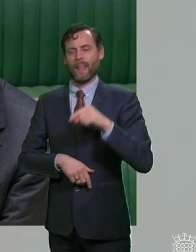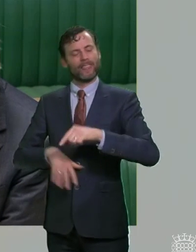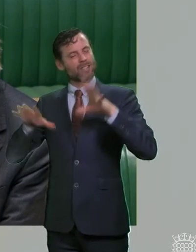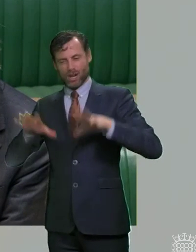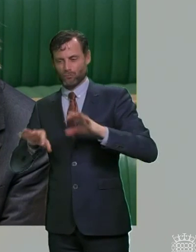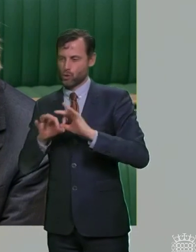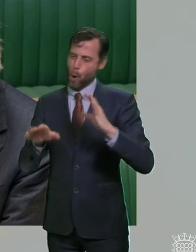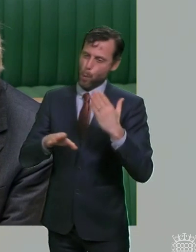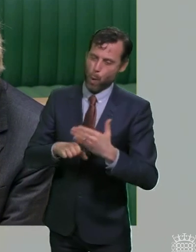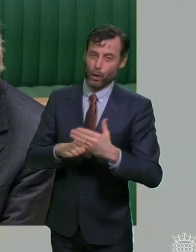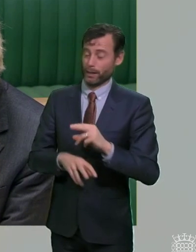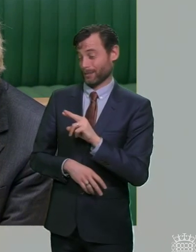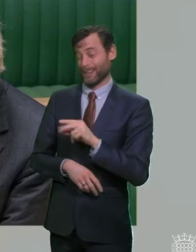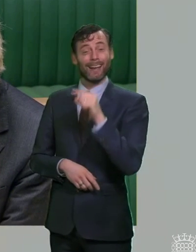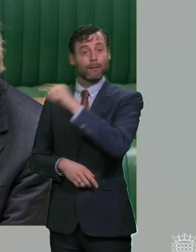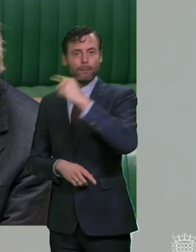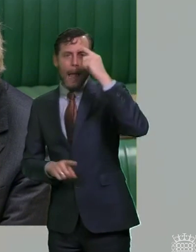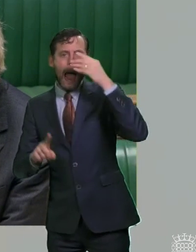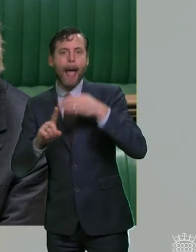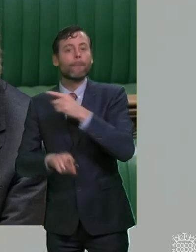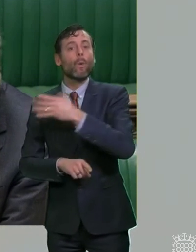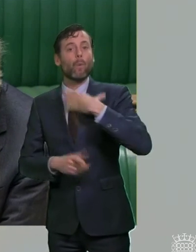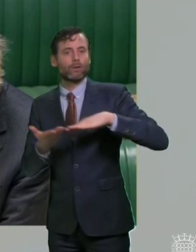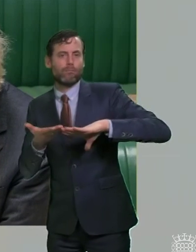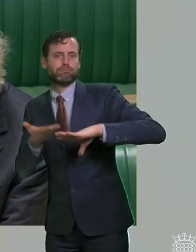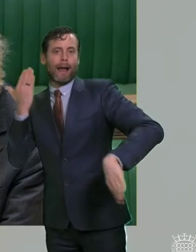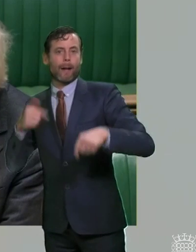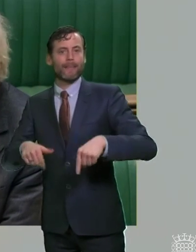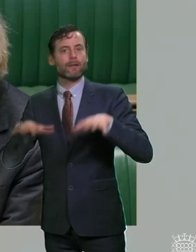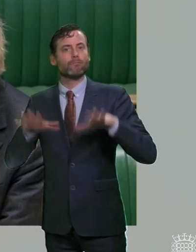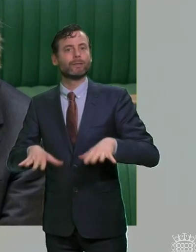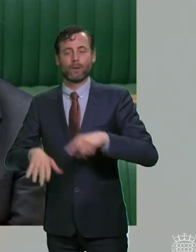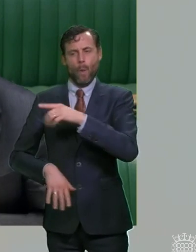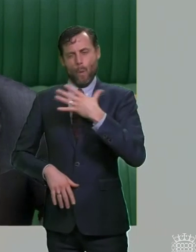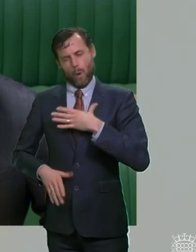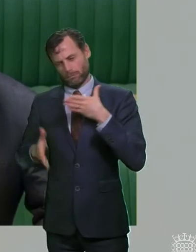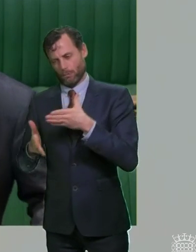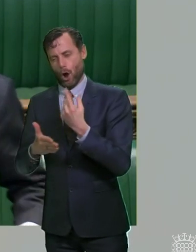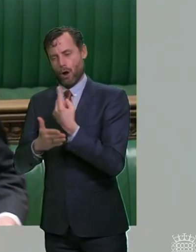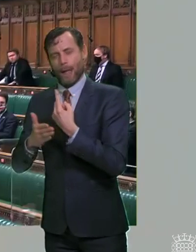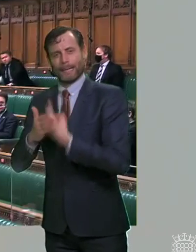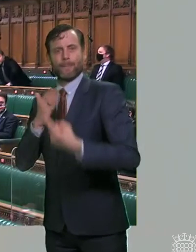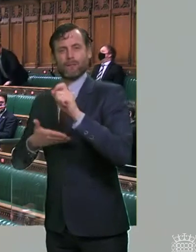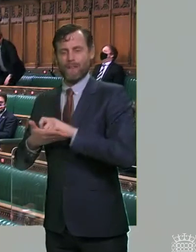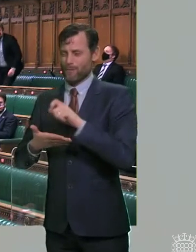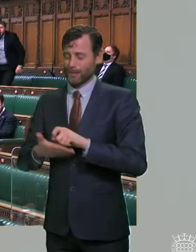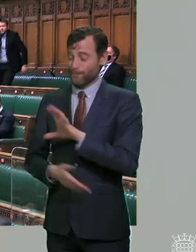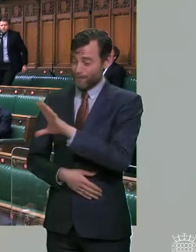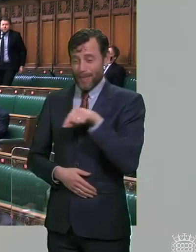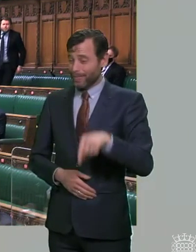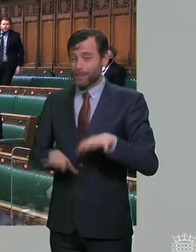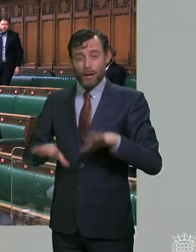All they want to do is break up Britain with another referendum, and I think that is the last thing this country needs at the moment.